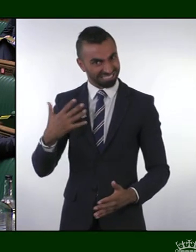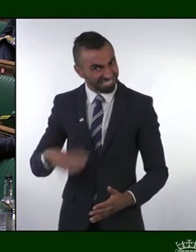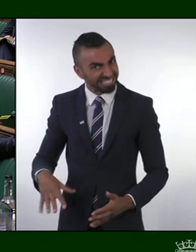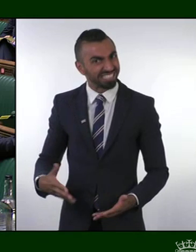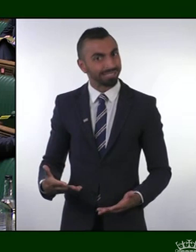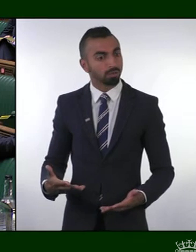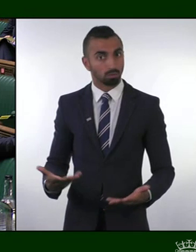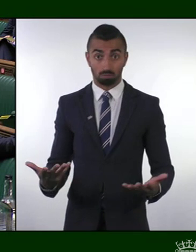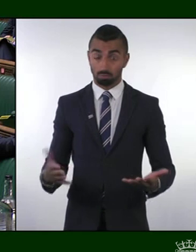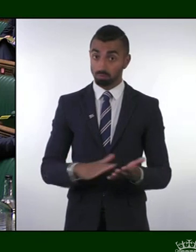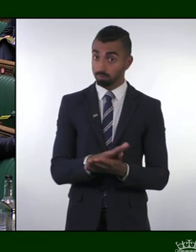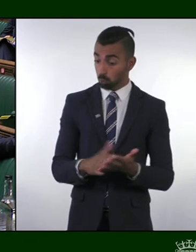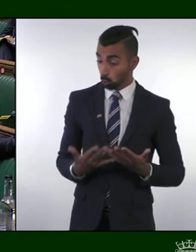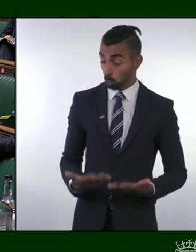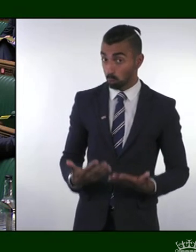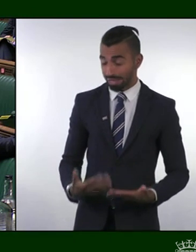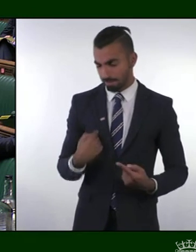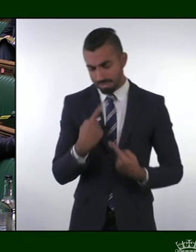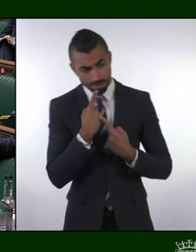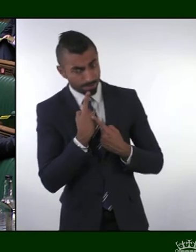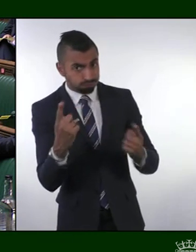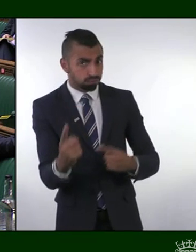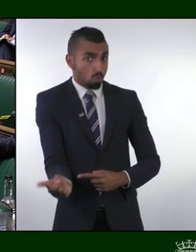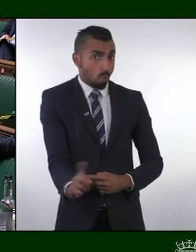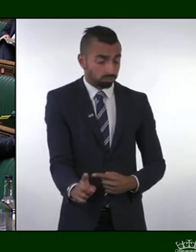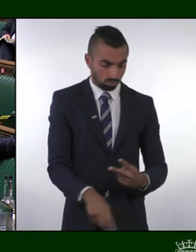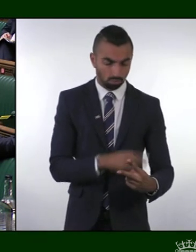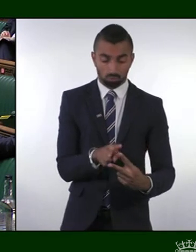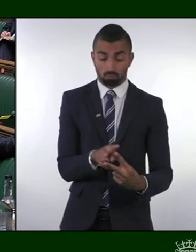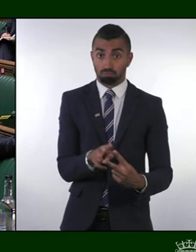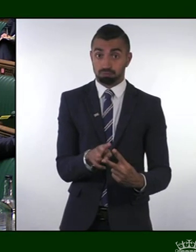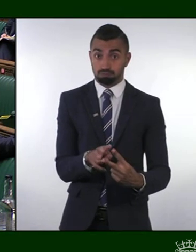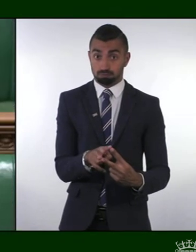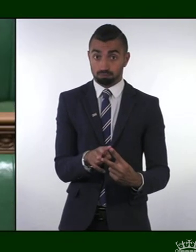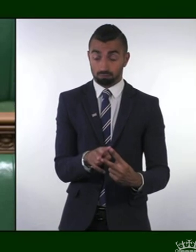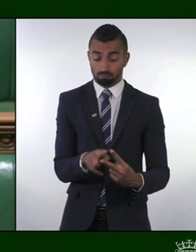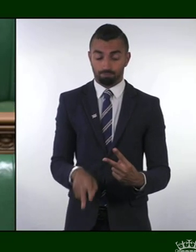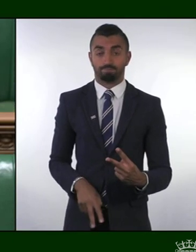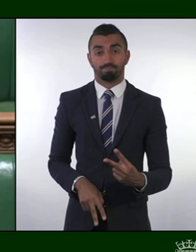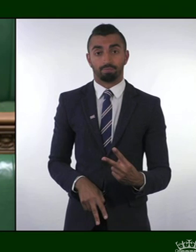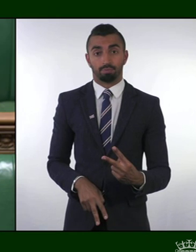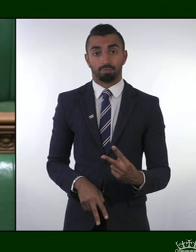So today, I am announcing two new measures to get these sectors moving and protect jobs.